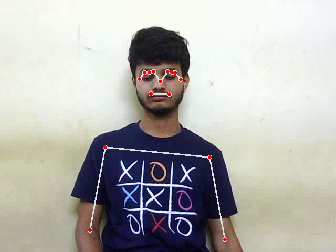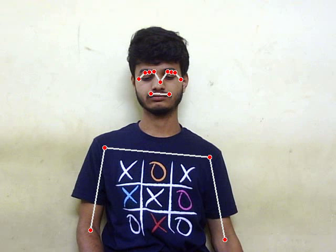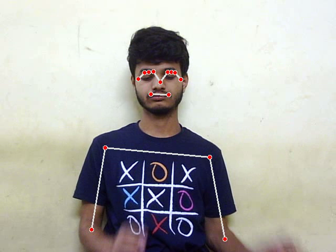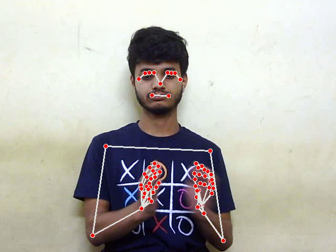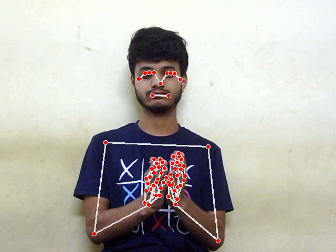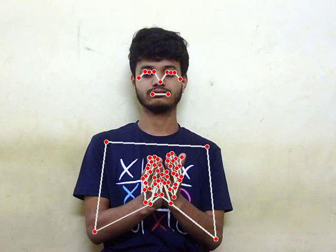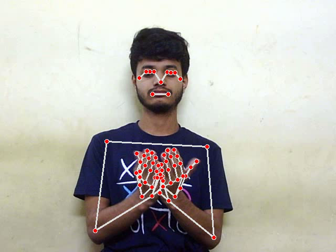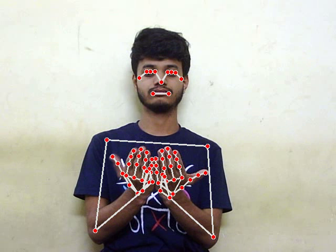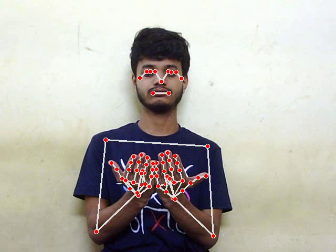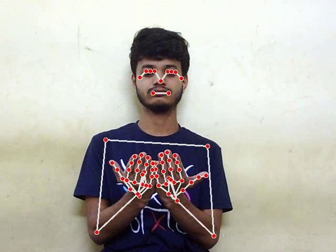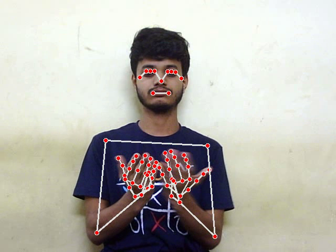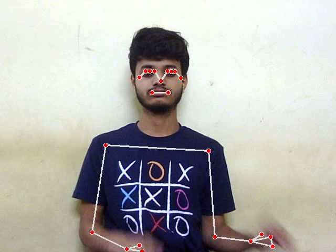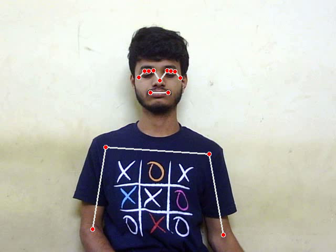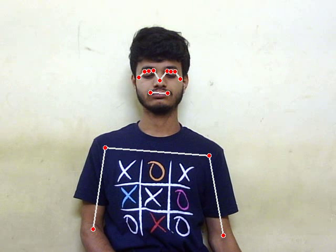book